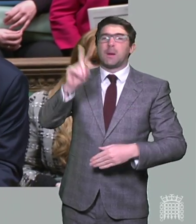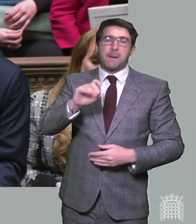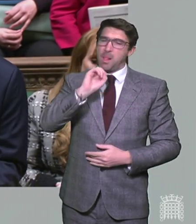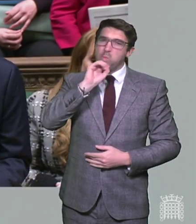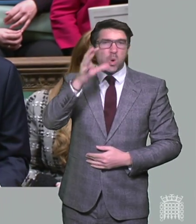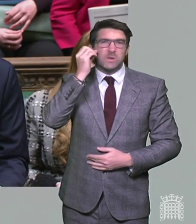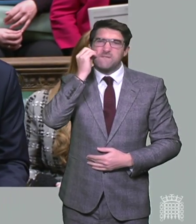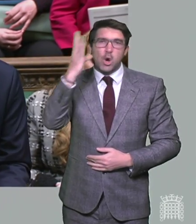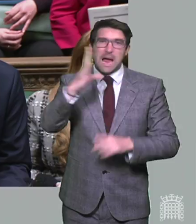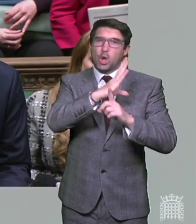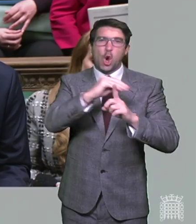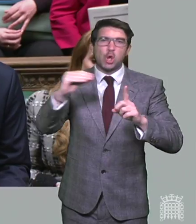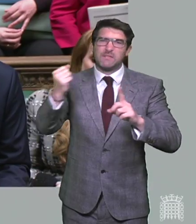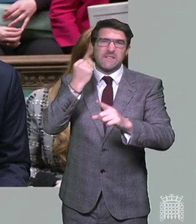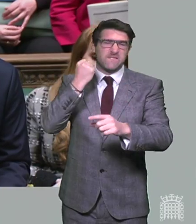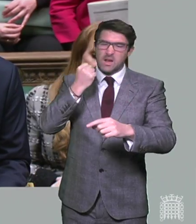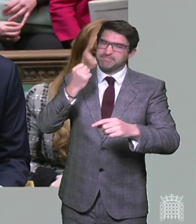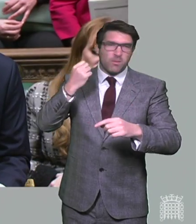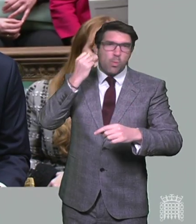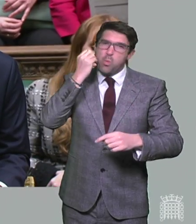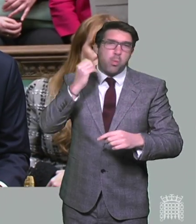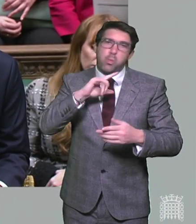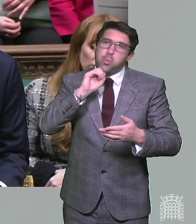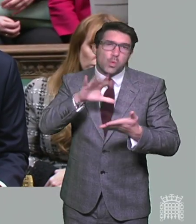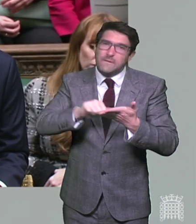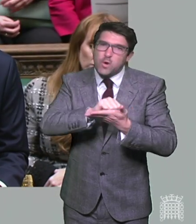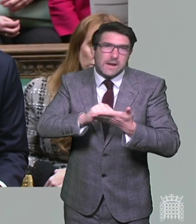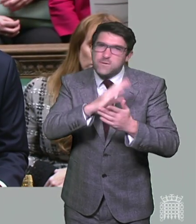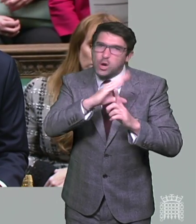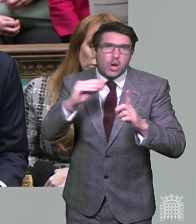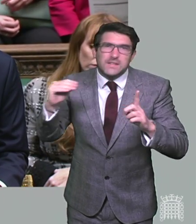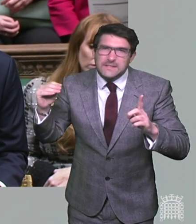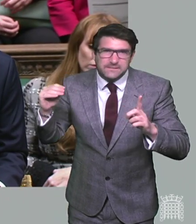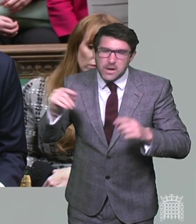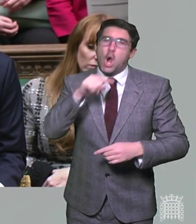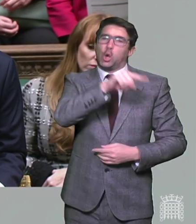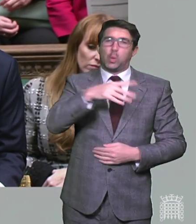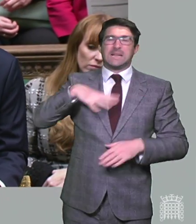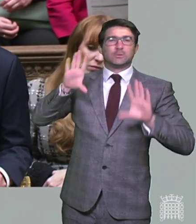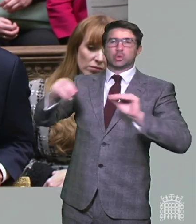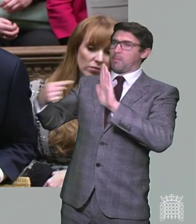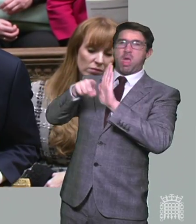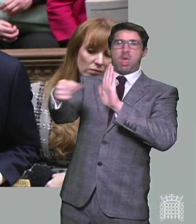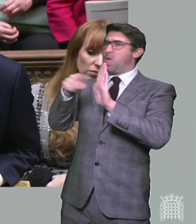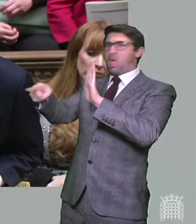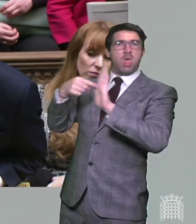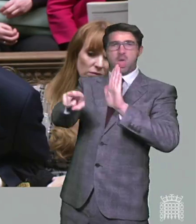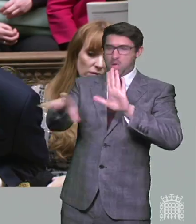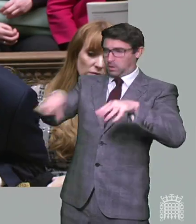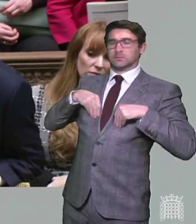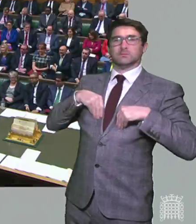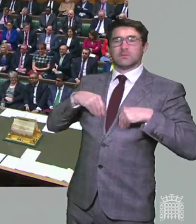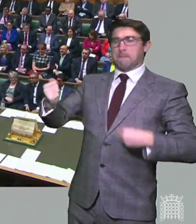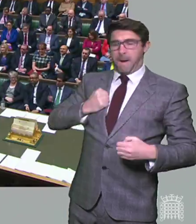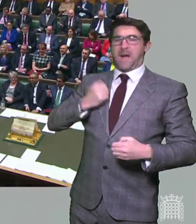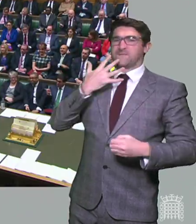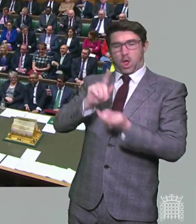When will the Prime Minister stop ducking responsibility, do the right thing and reverse her kamikaze Budget, which is causing so much pain?